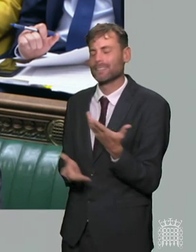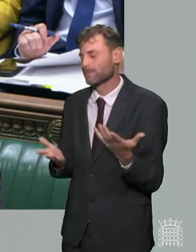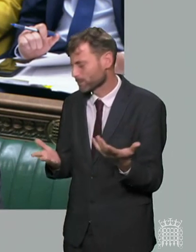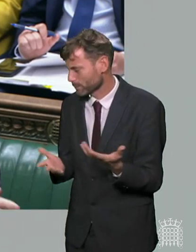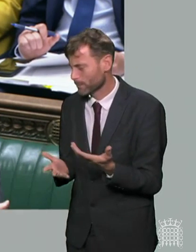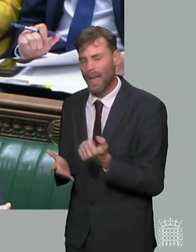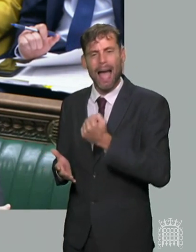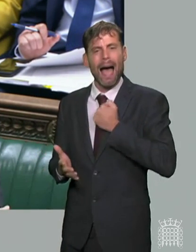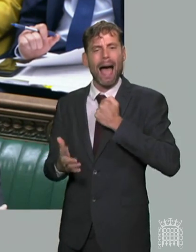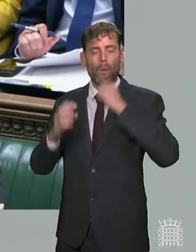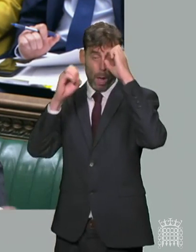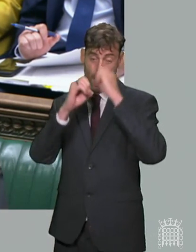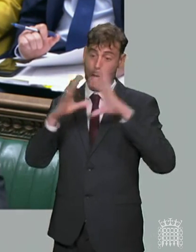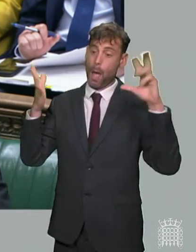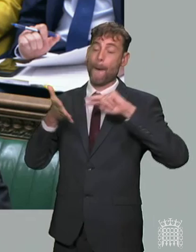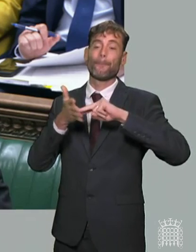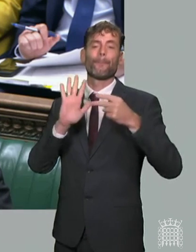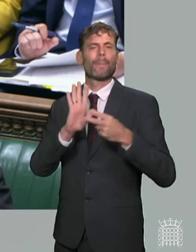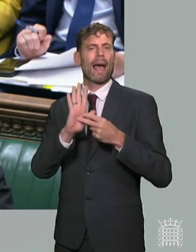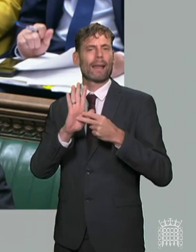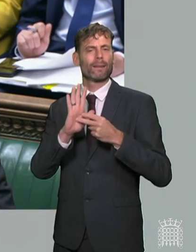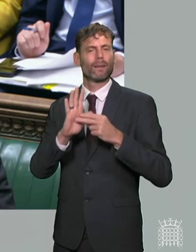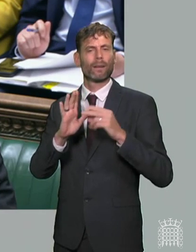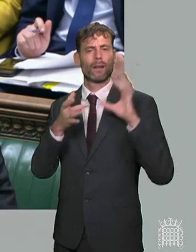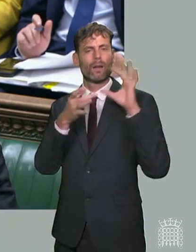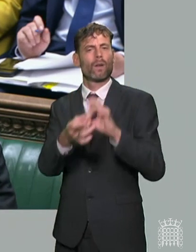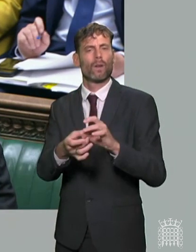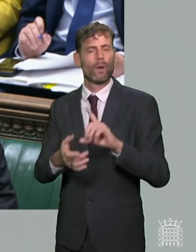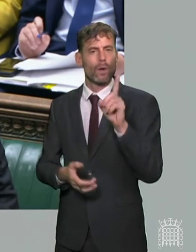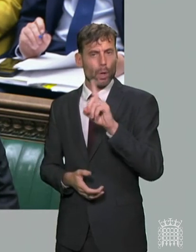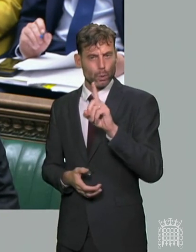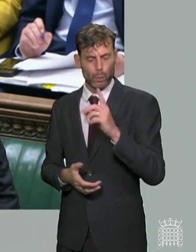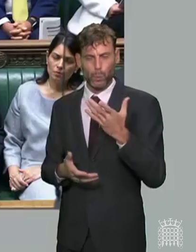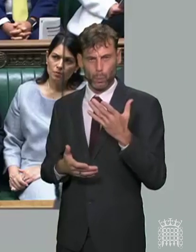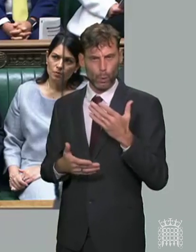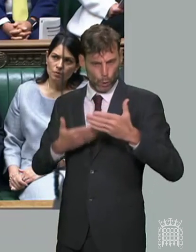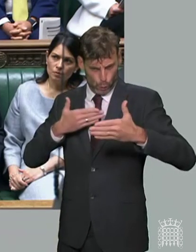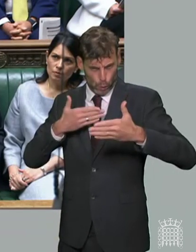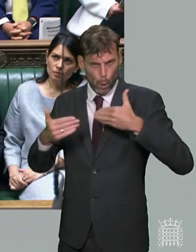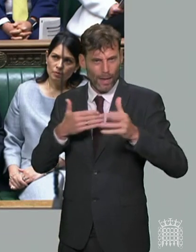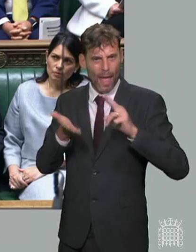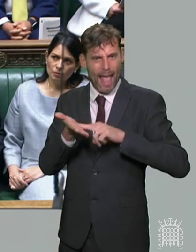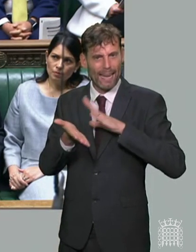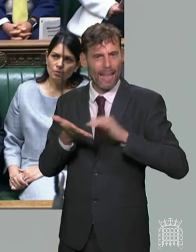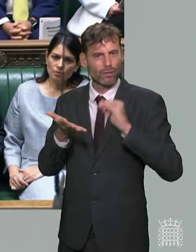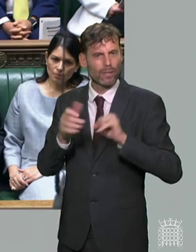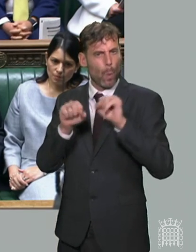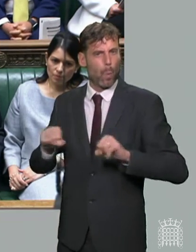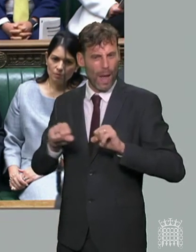He has attacked the plan that we announced last week to fix the backlogs in the NHS.